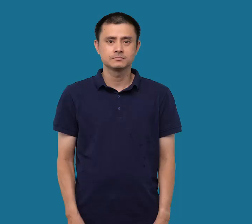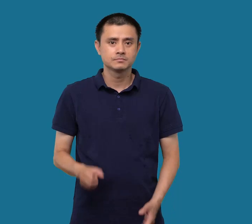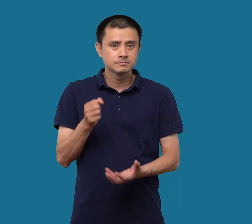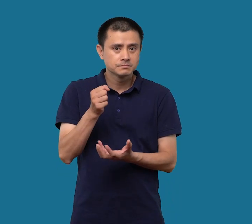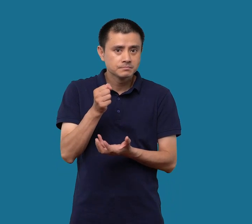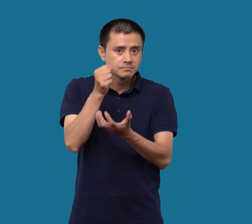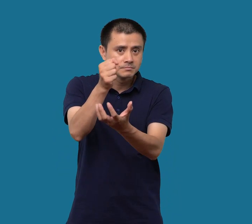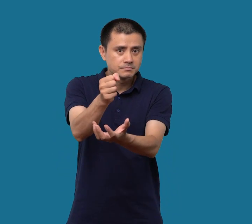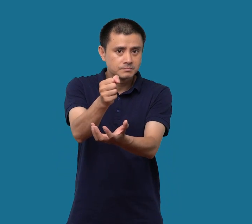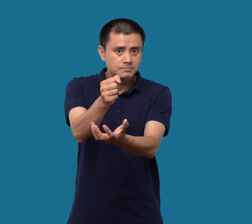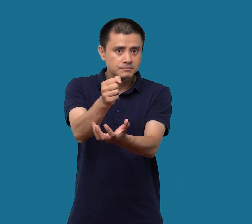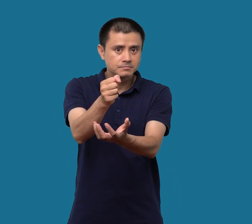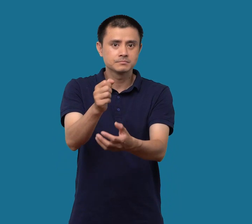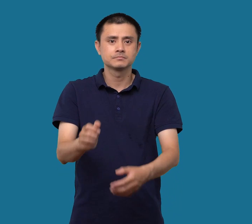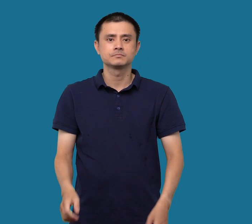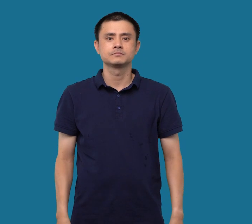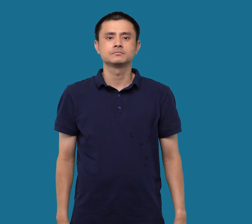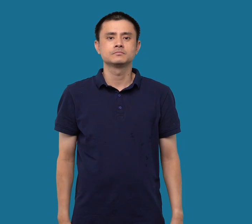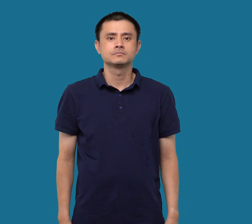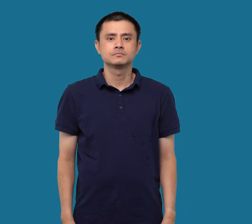gói